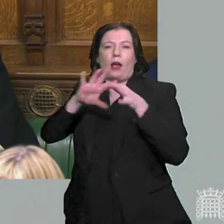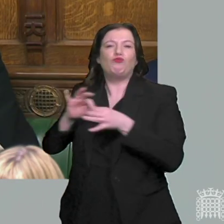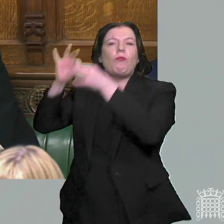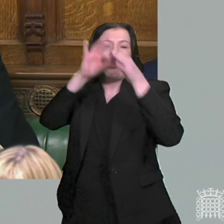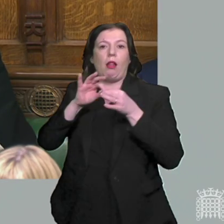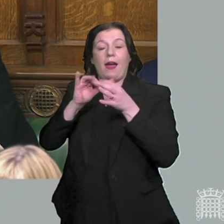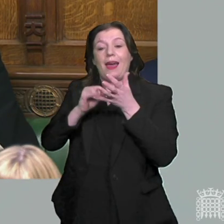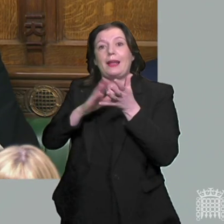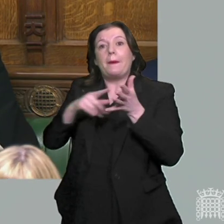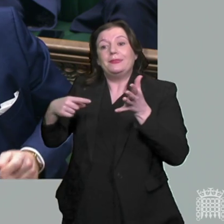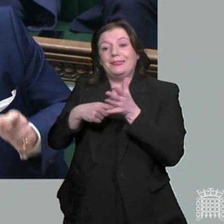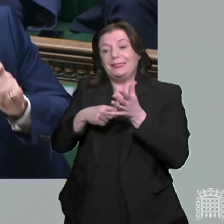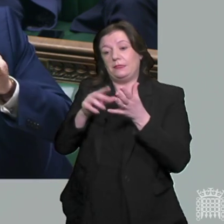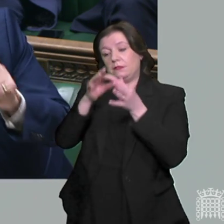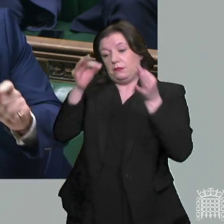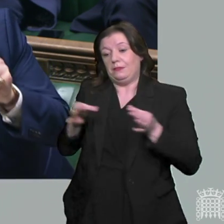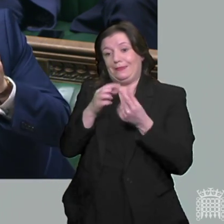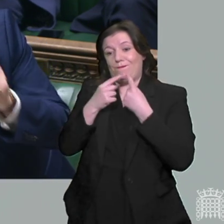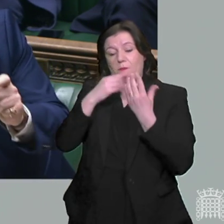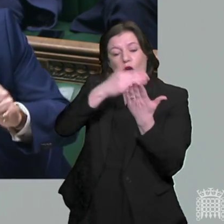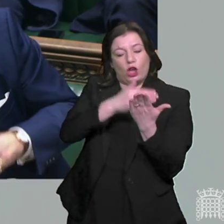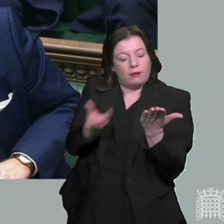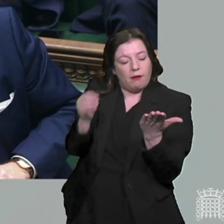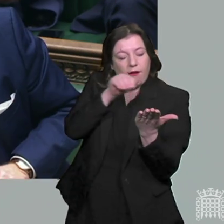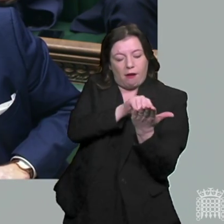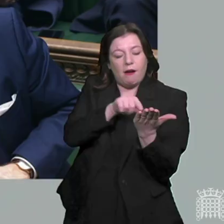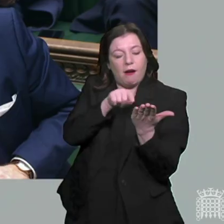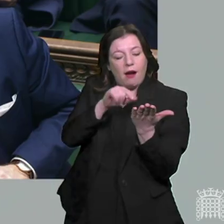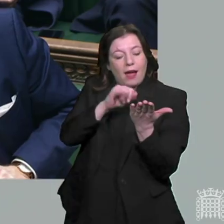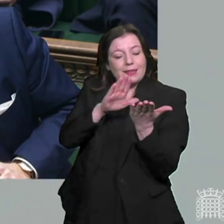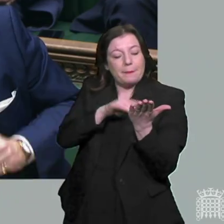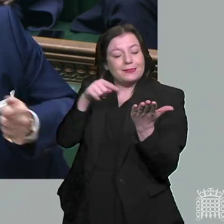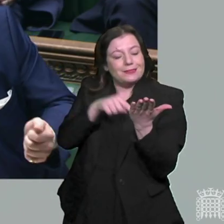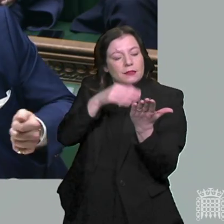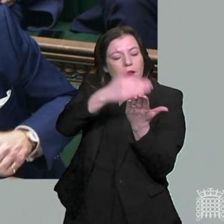We prioritised skills in the science and technology framework, published last Monday.